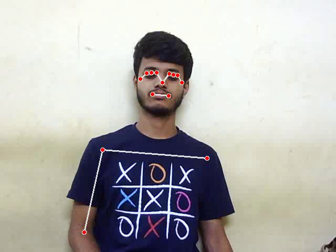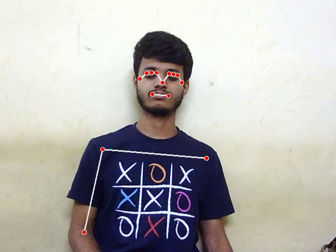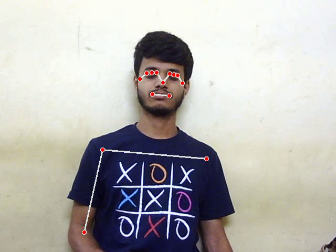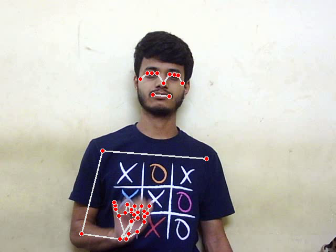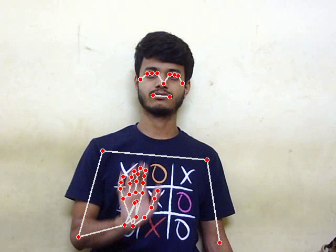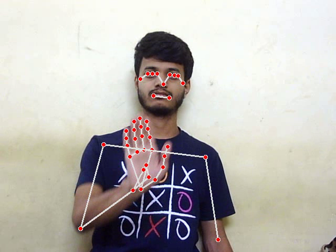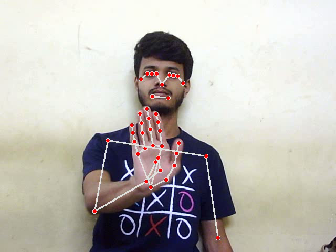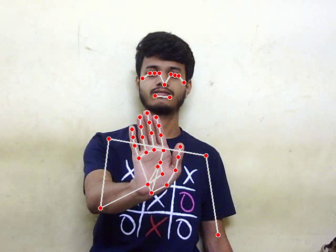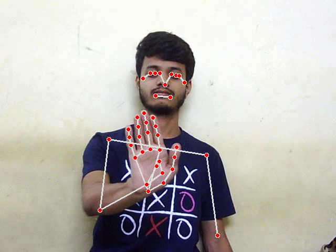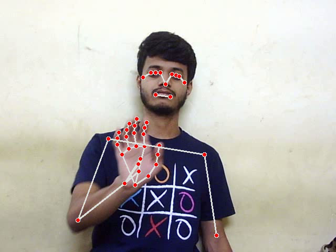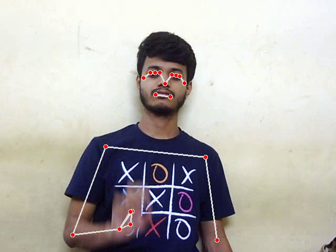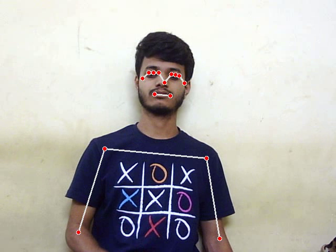your